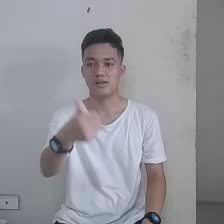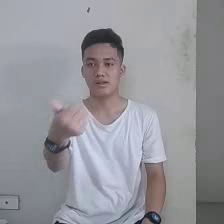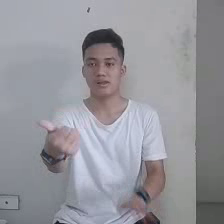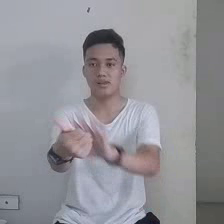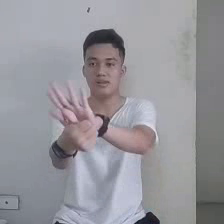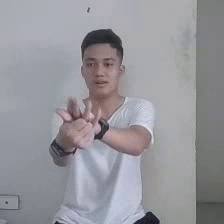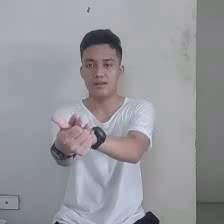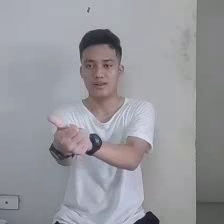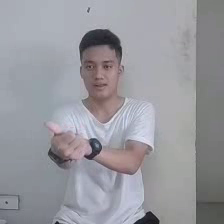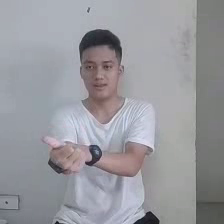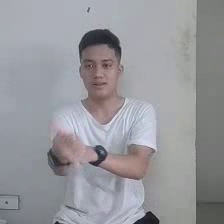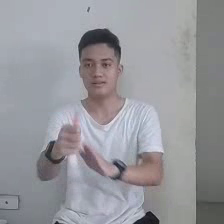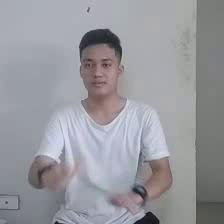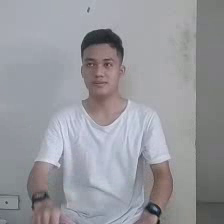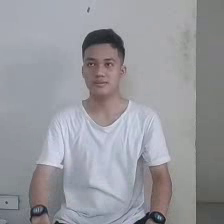An ủi